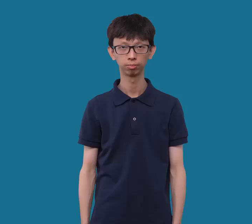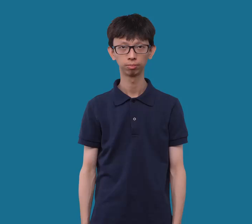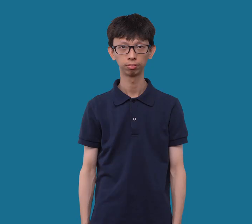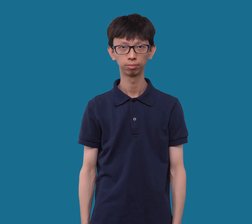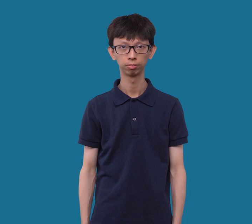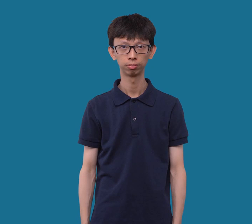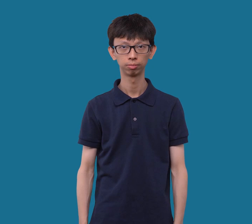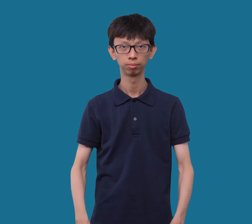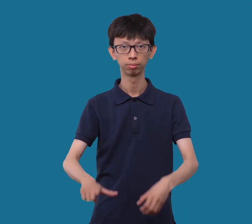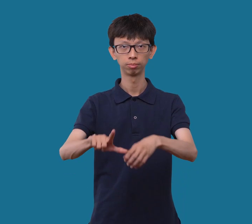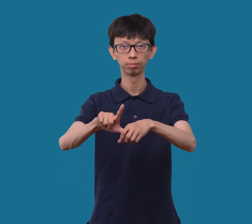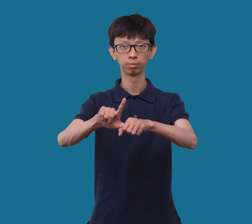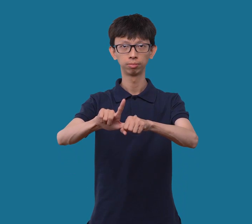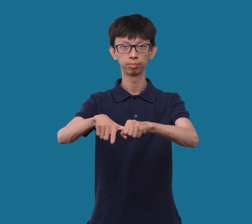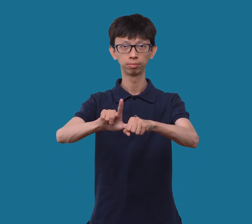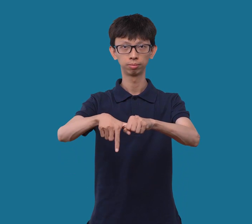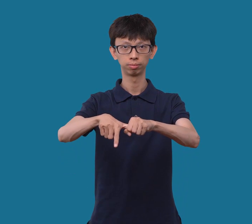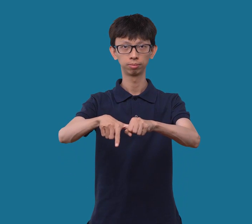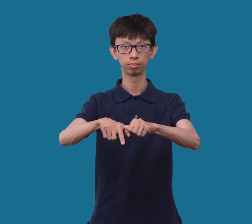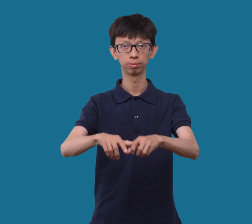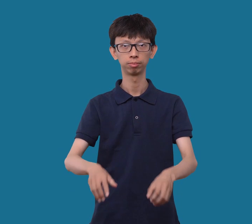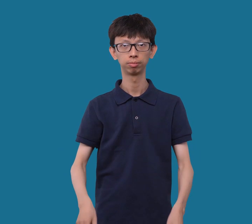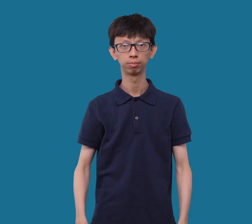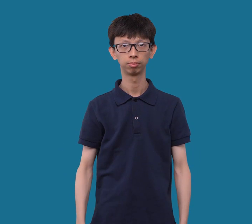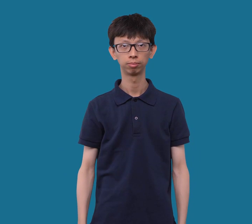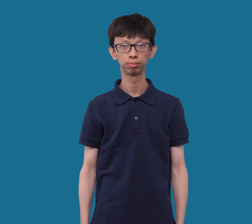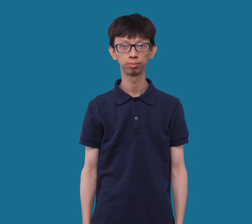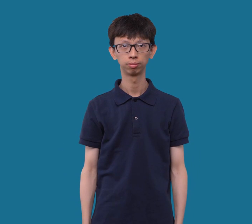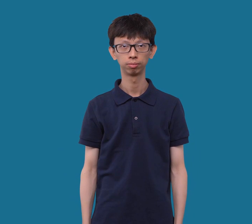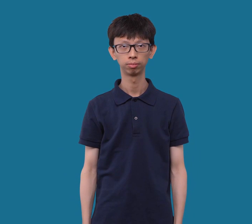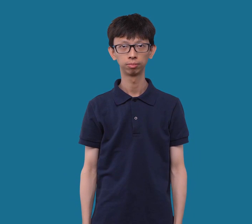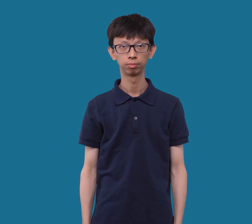cần khởi động